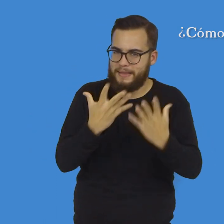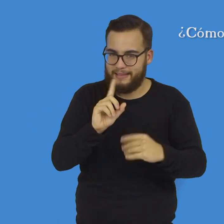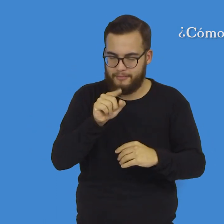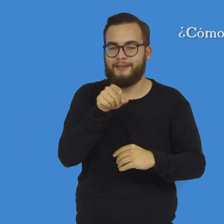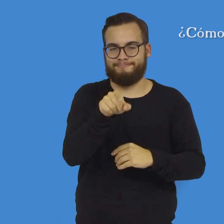no